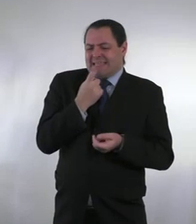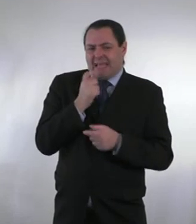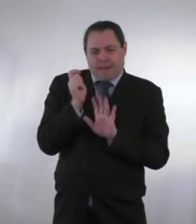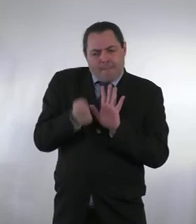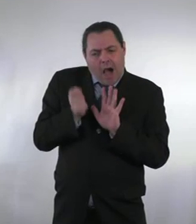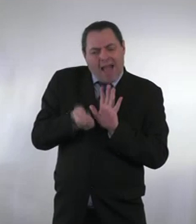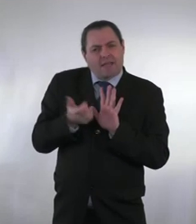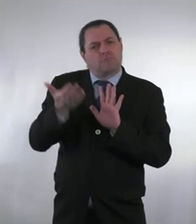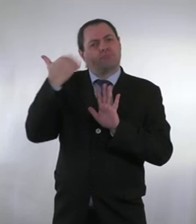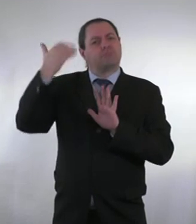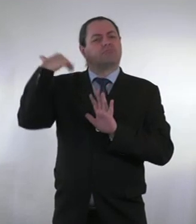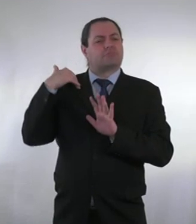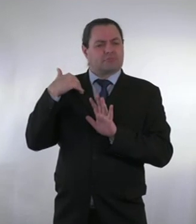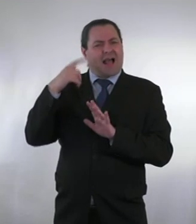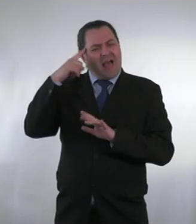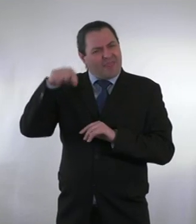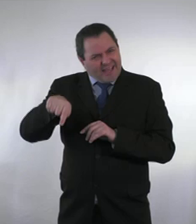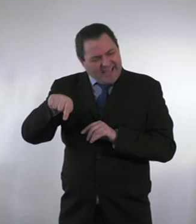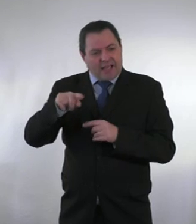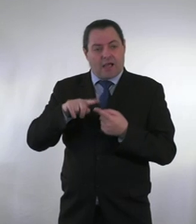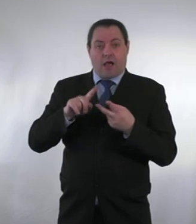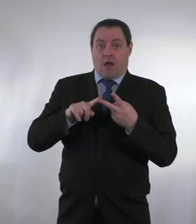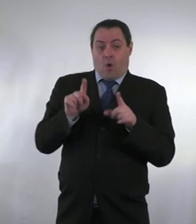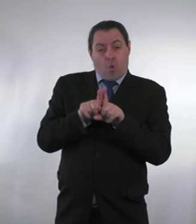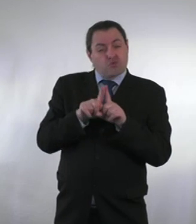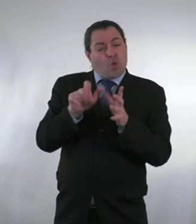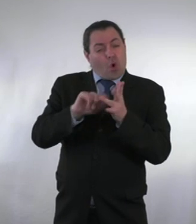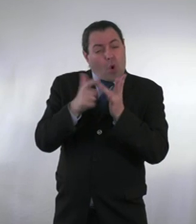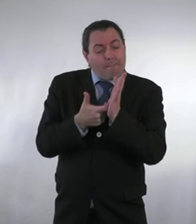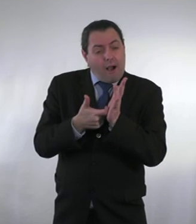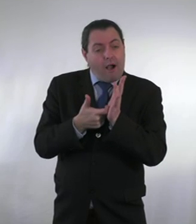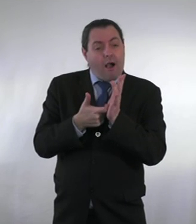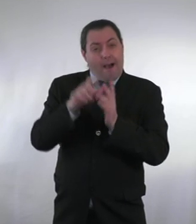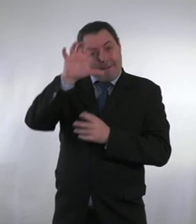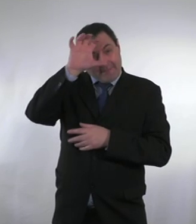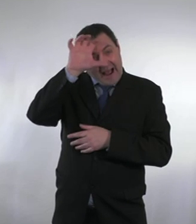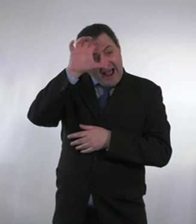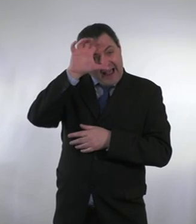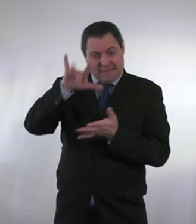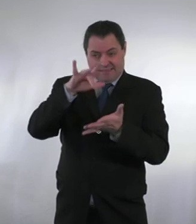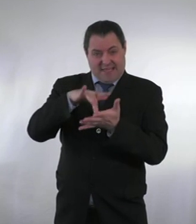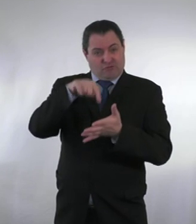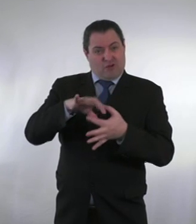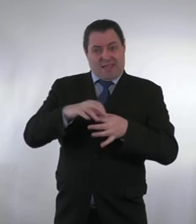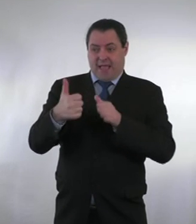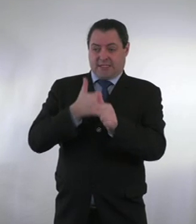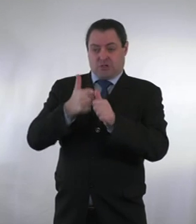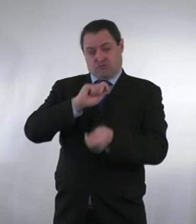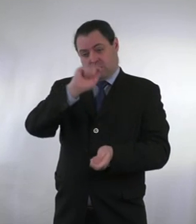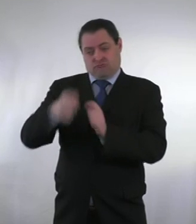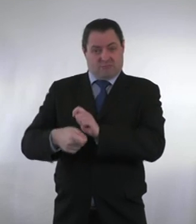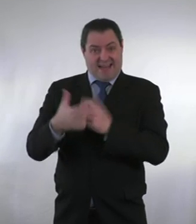I have a feeling they did, and, indeed, the copper mines there were at the heart of the UK industrial revolution.